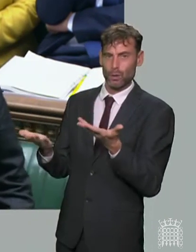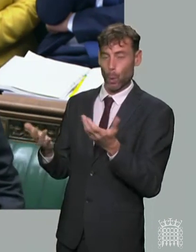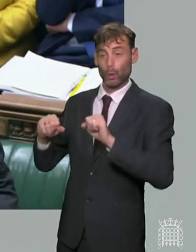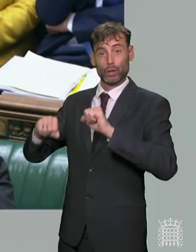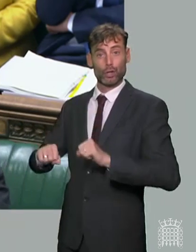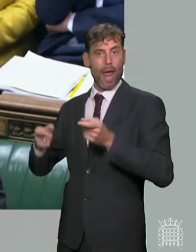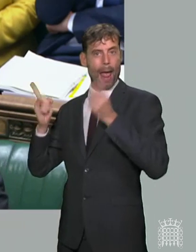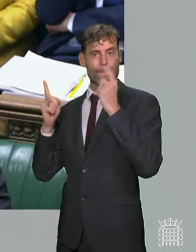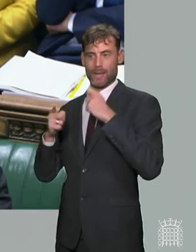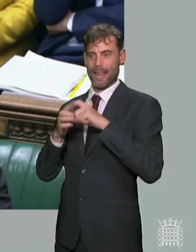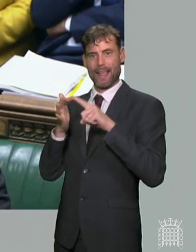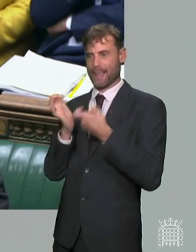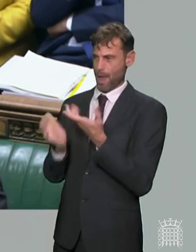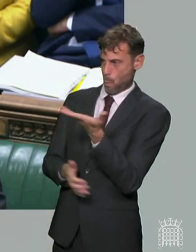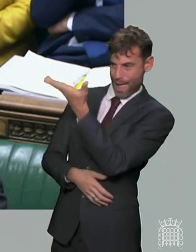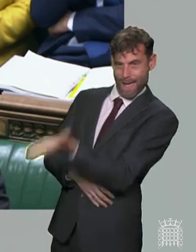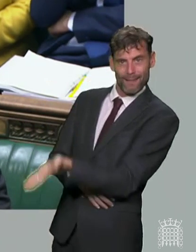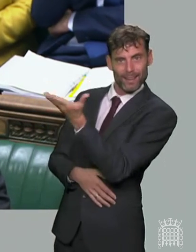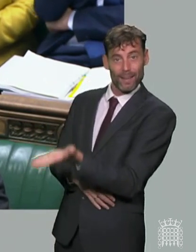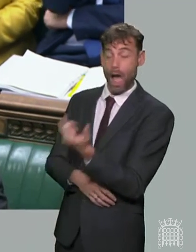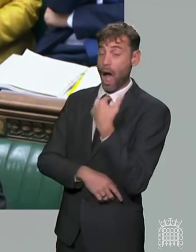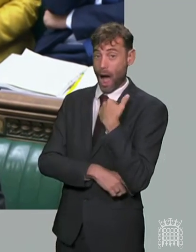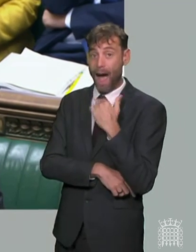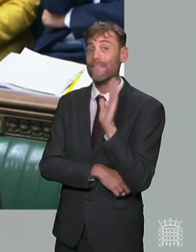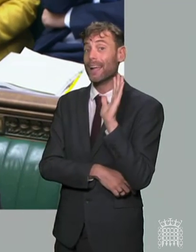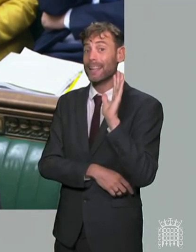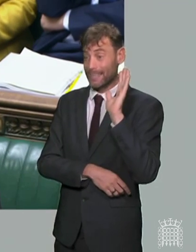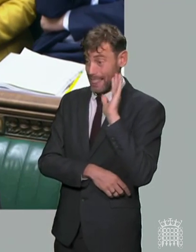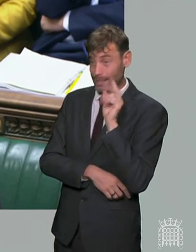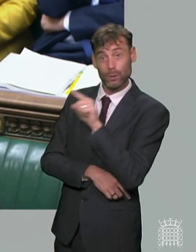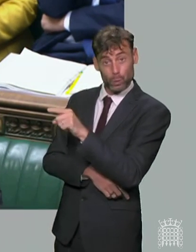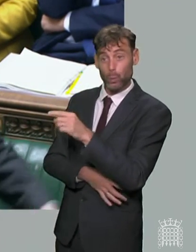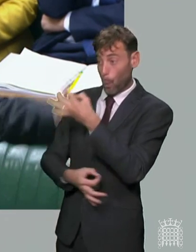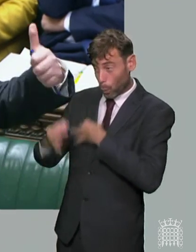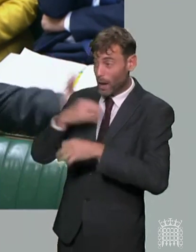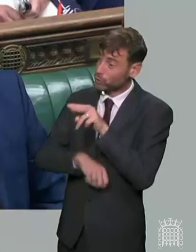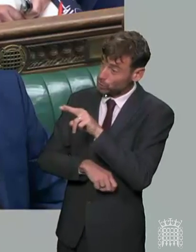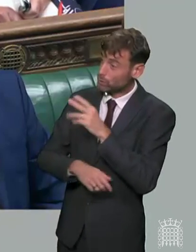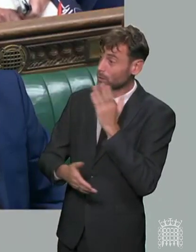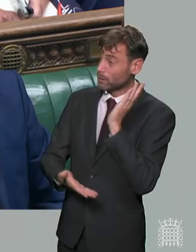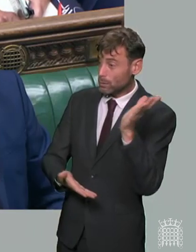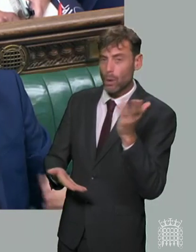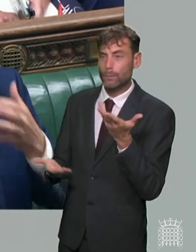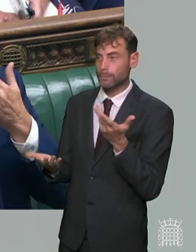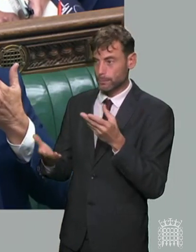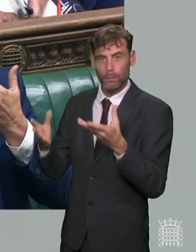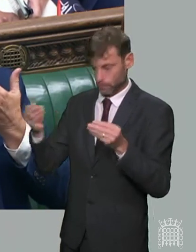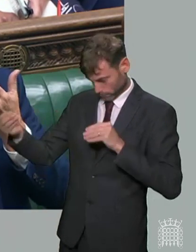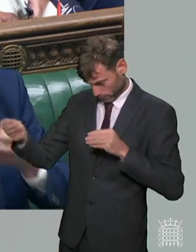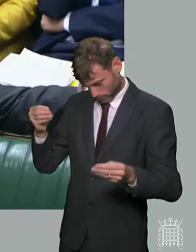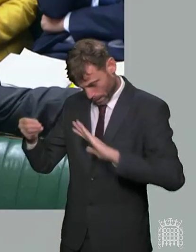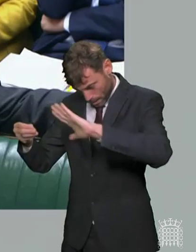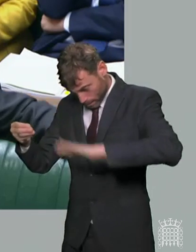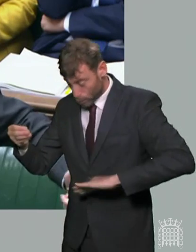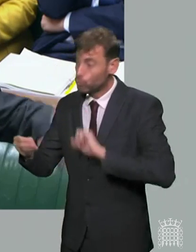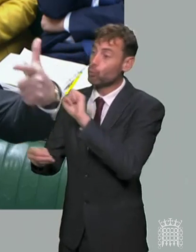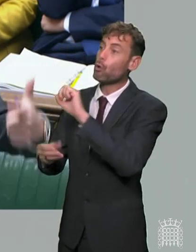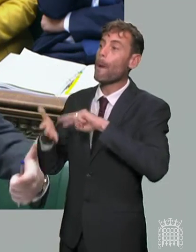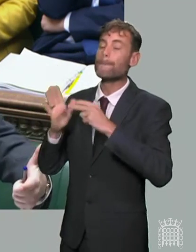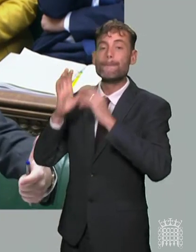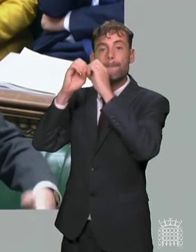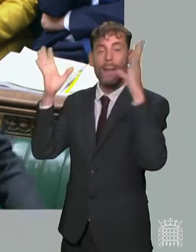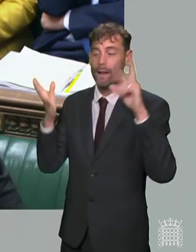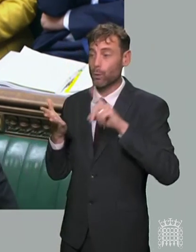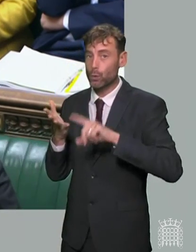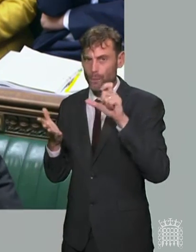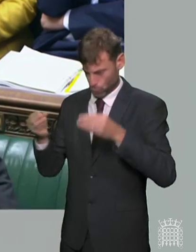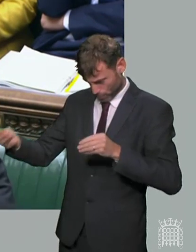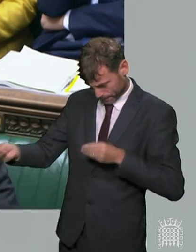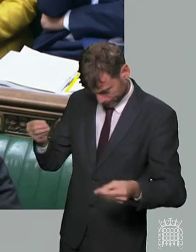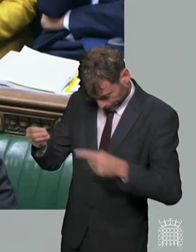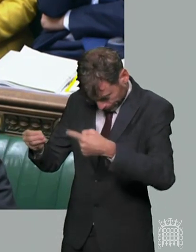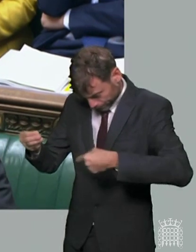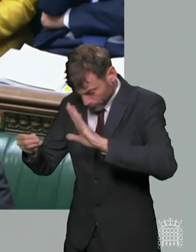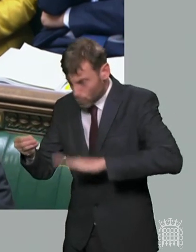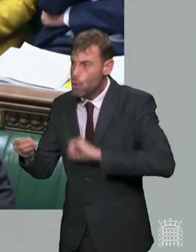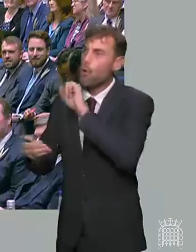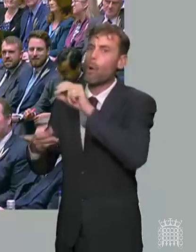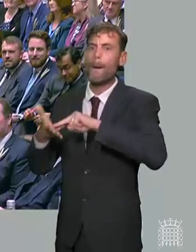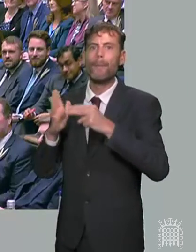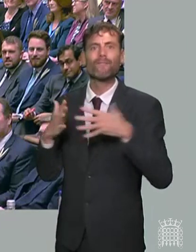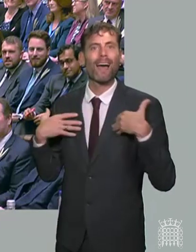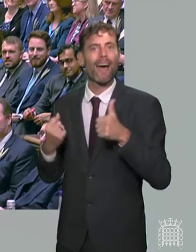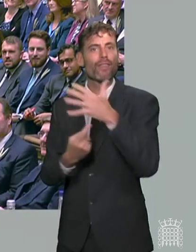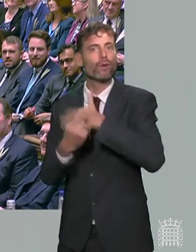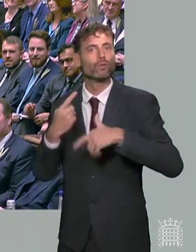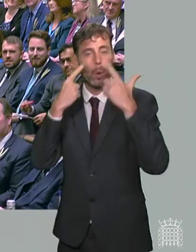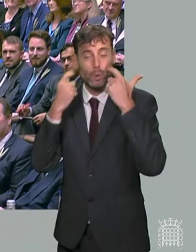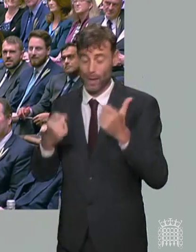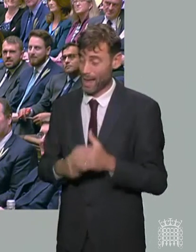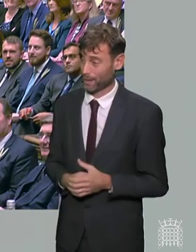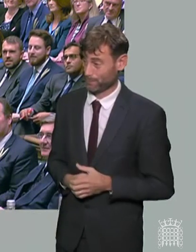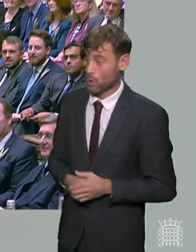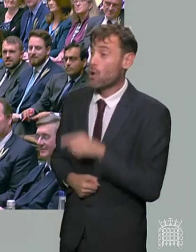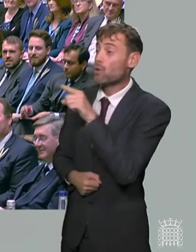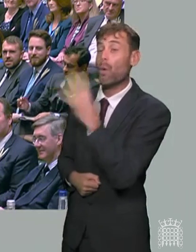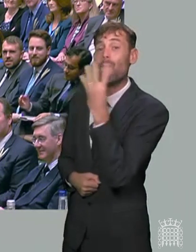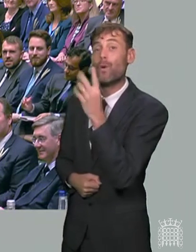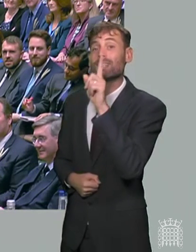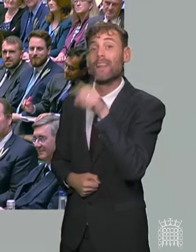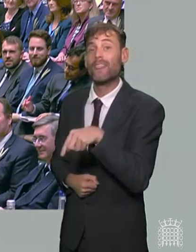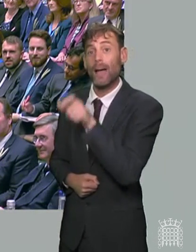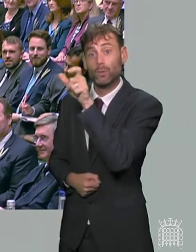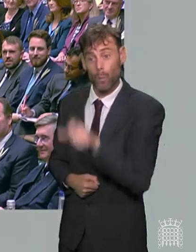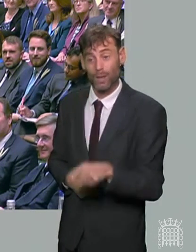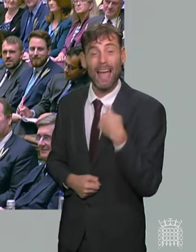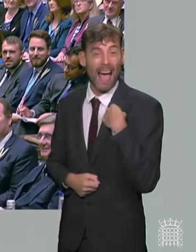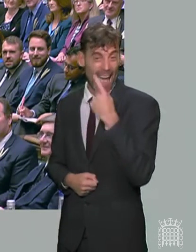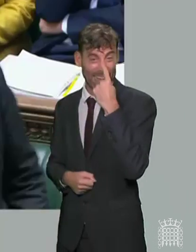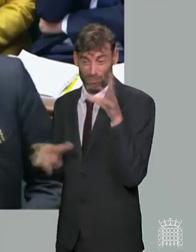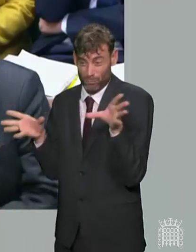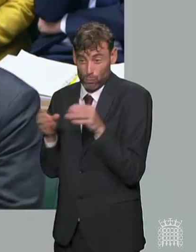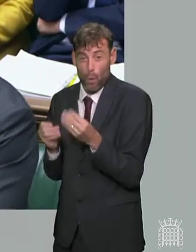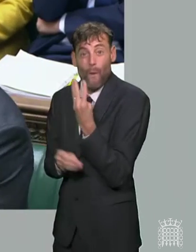Having listened to what he has had to say—his non-existent plan for universal credit, his non-existent plan for health and social care—I could compress those 14,000 words into four: vote Labour, wait longer.